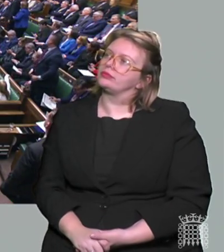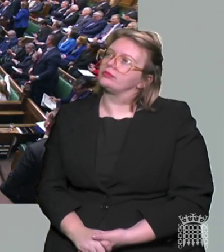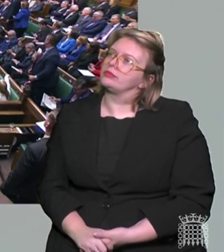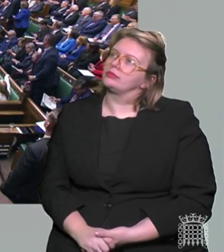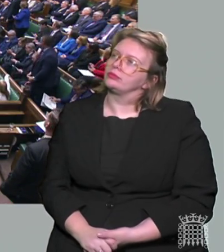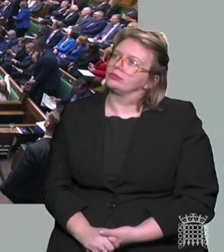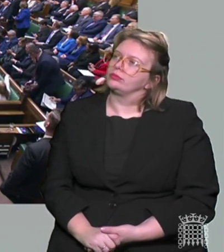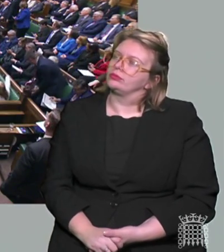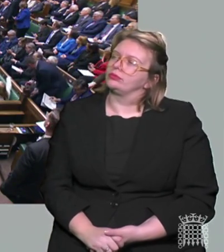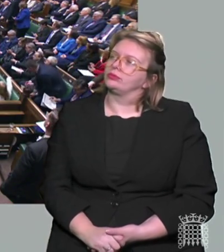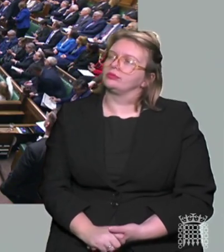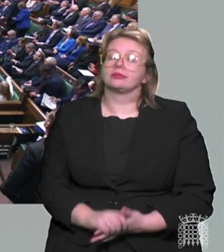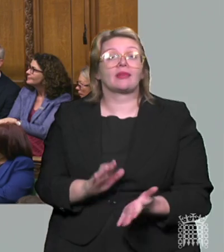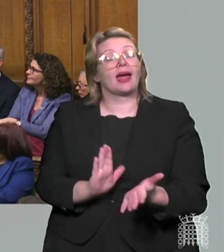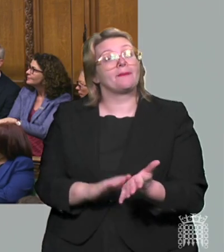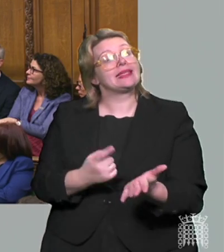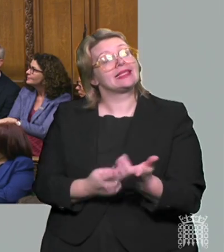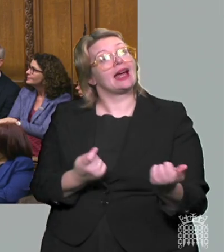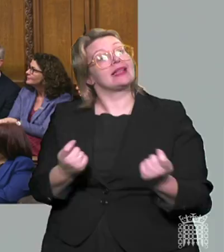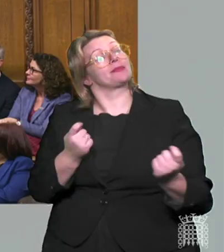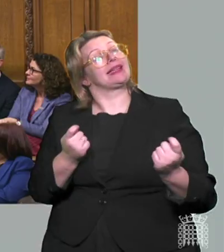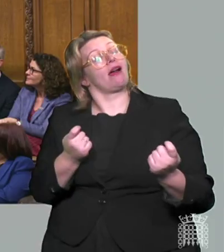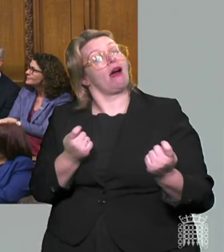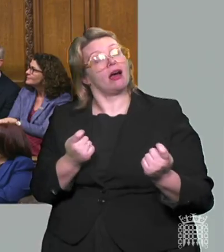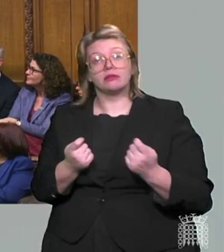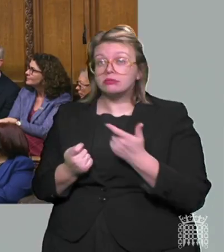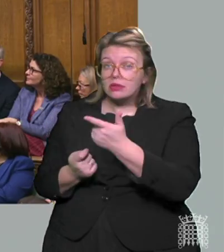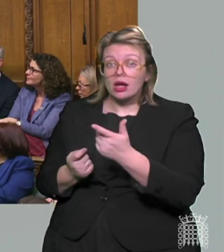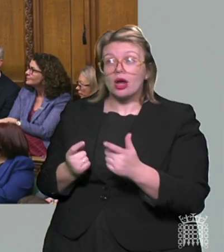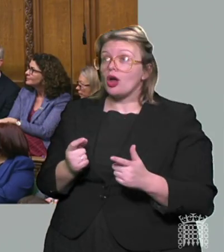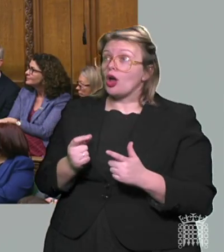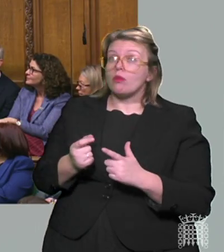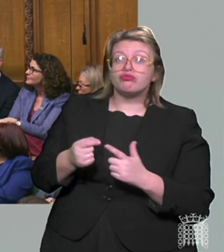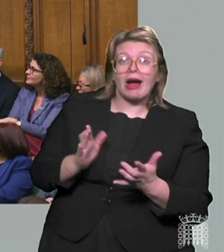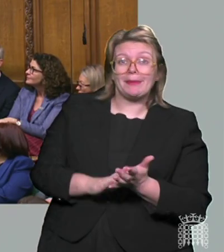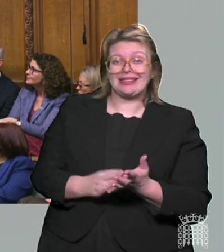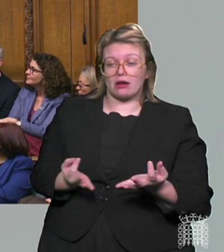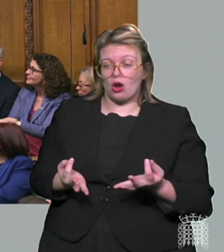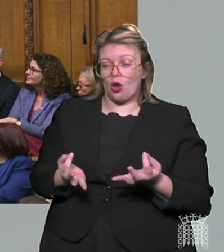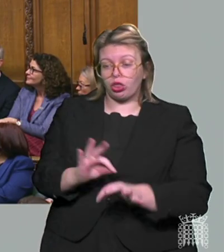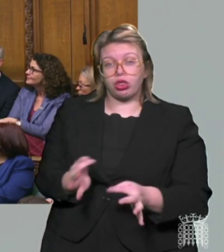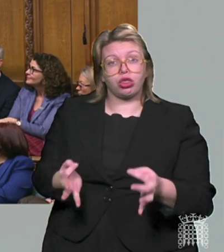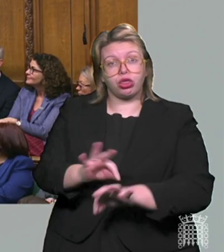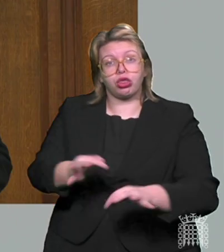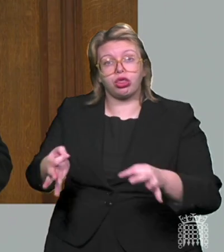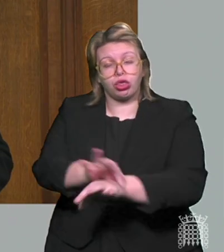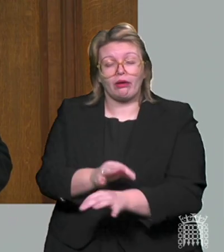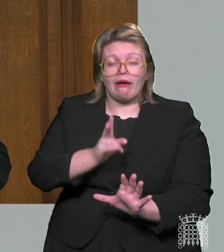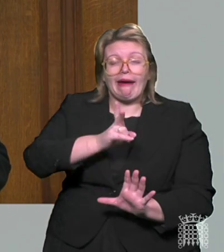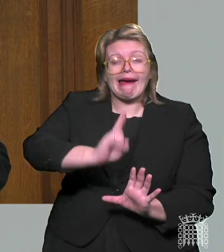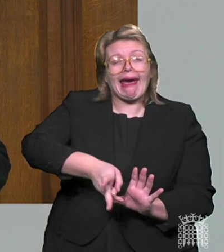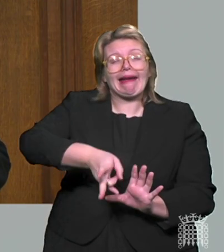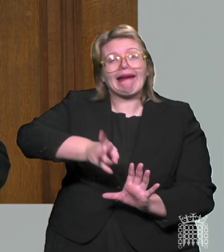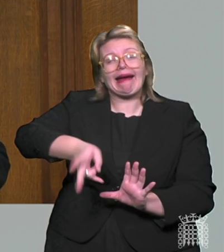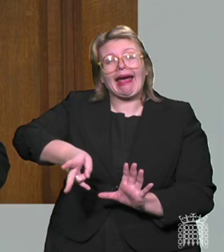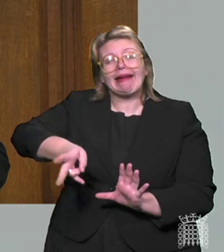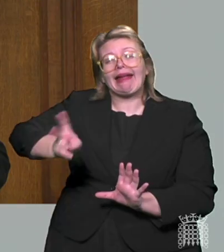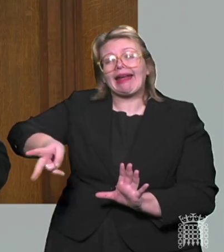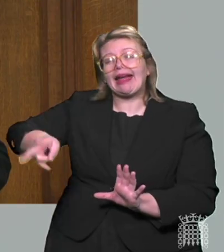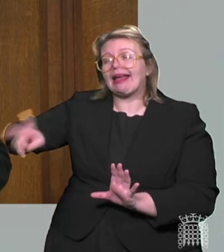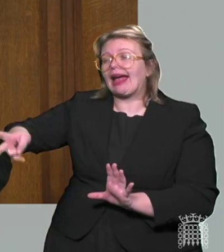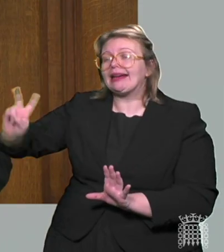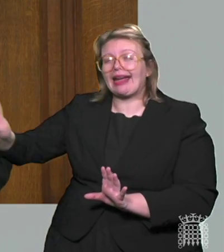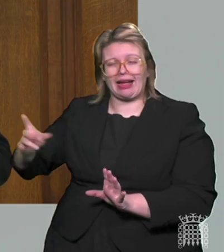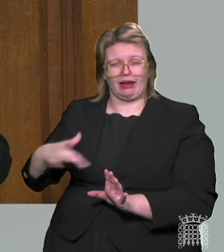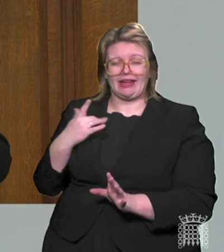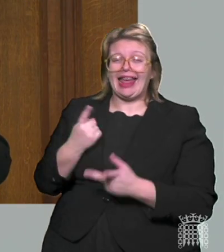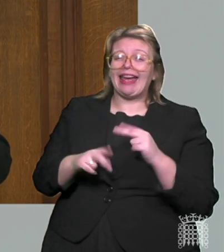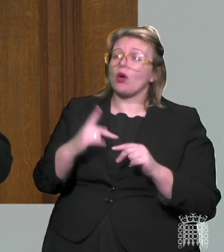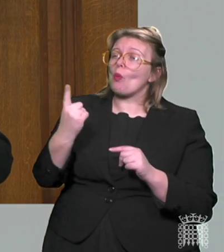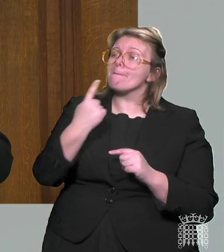If I had £1 for every time I had heard the Prime Minister’s weak excuses, I would be able to pay the former Chancellor’s tax Bill.